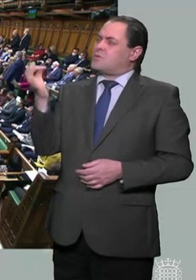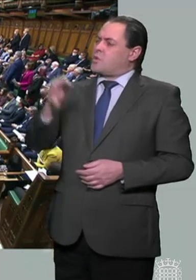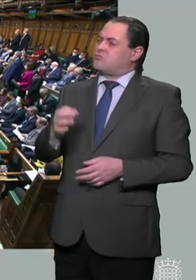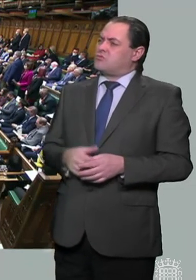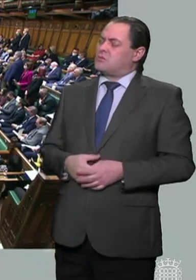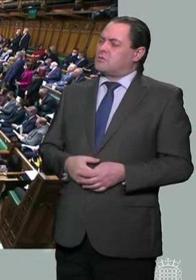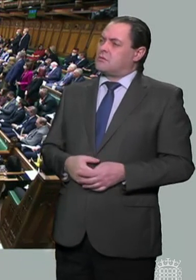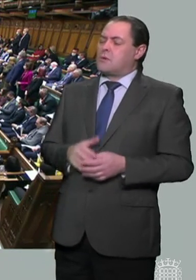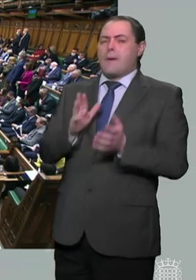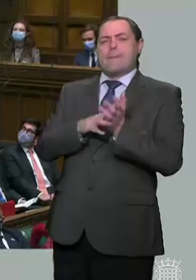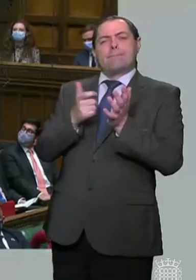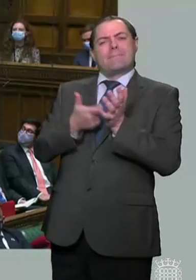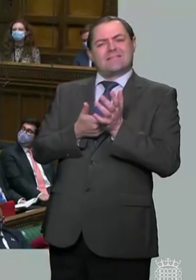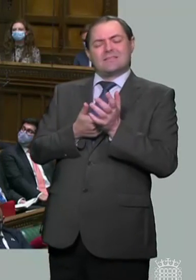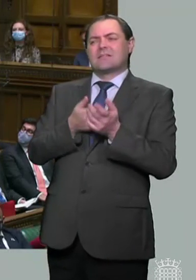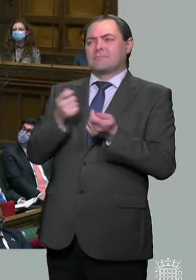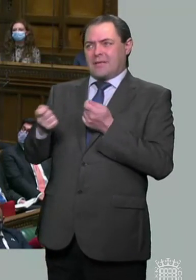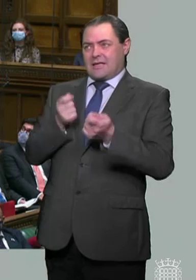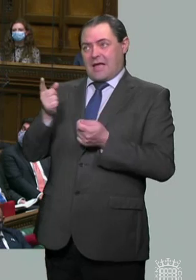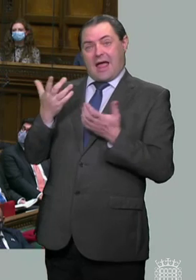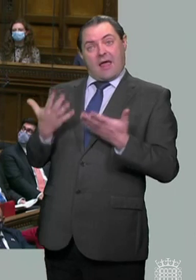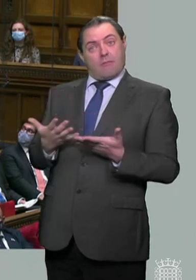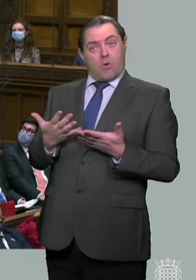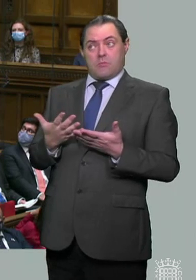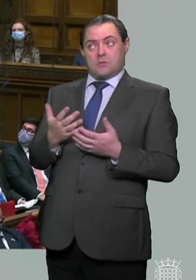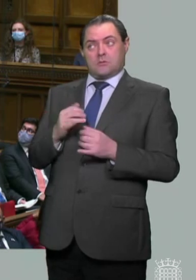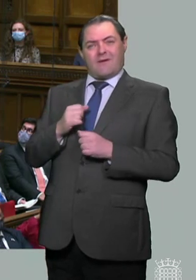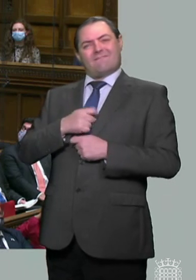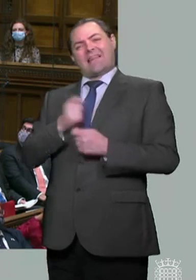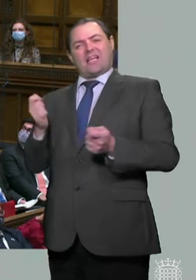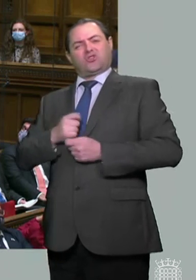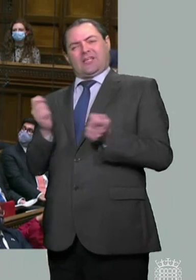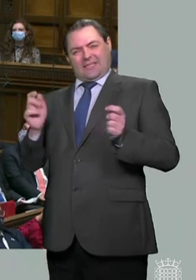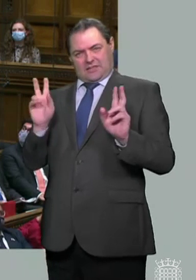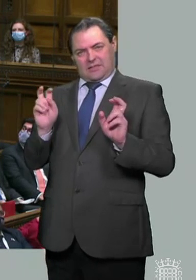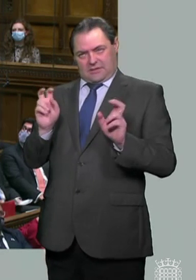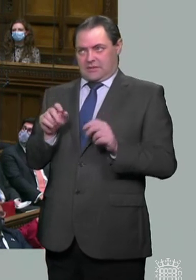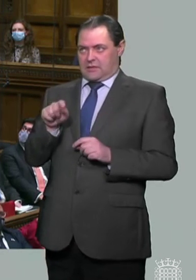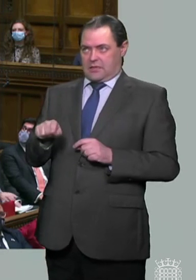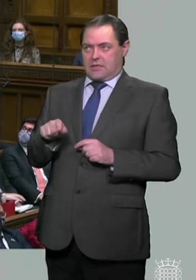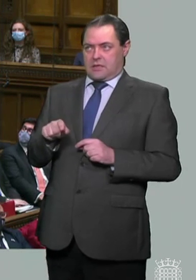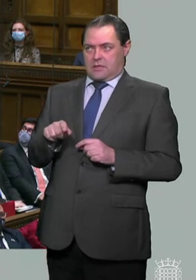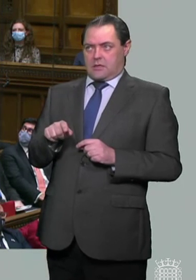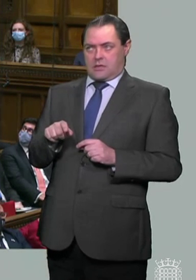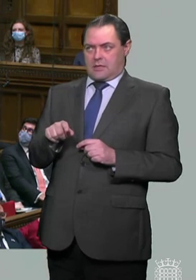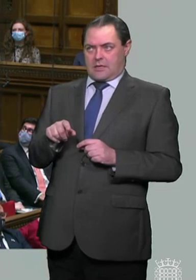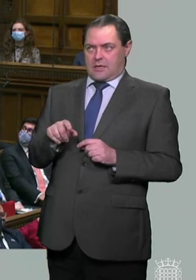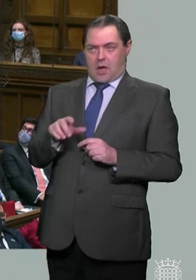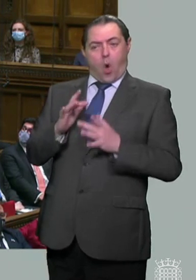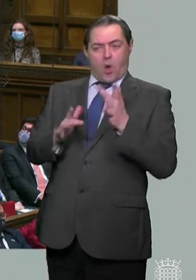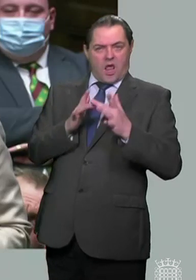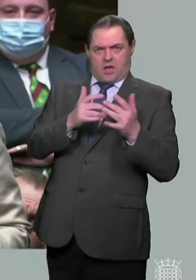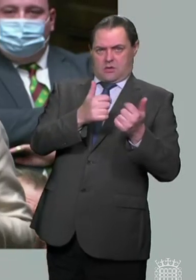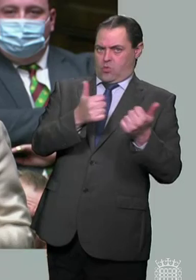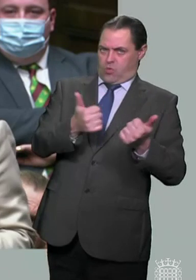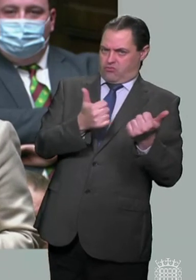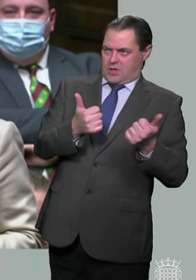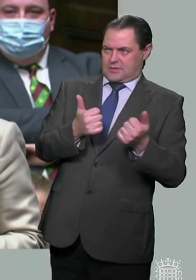At the moment, indecent exposure or flashing is illegal offline but not online.